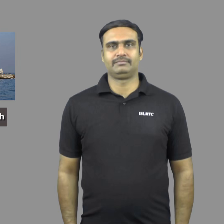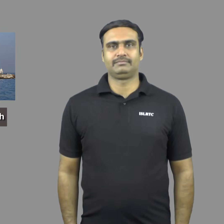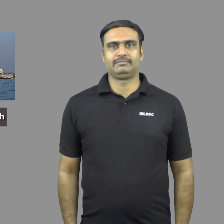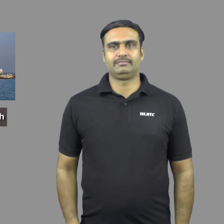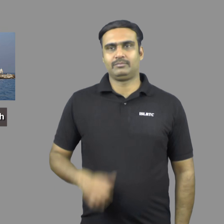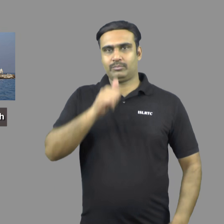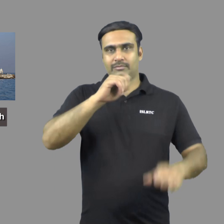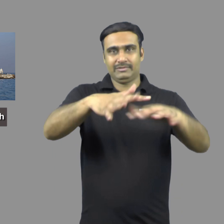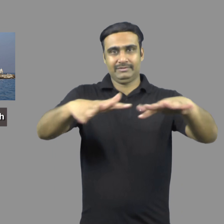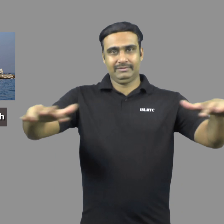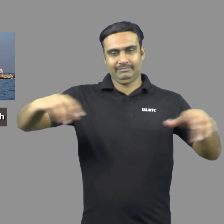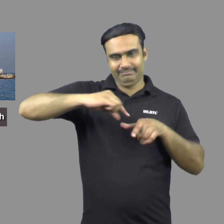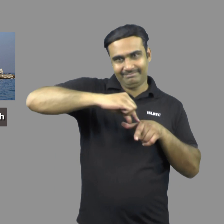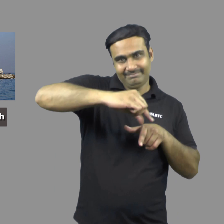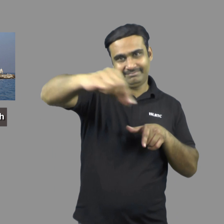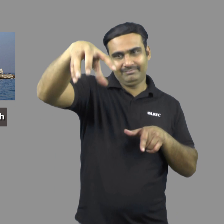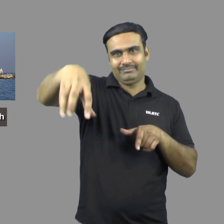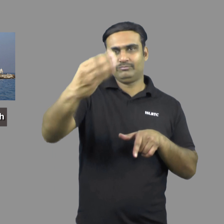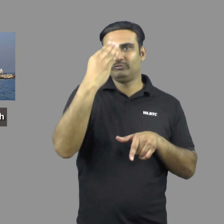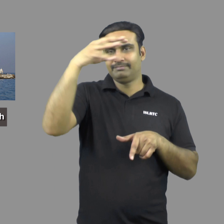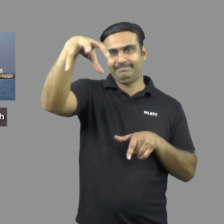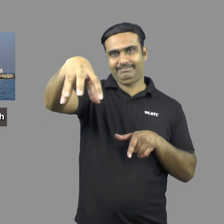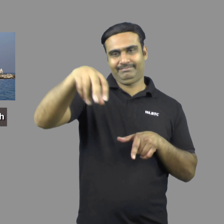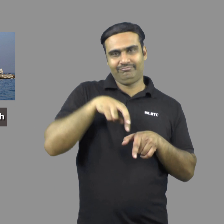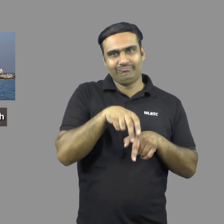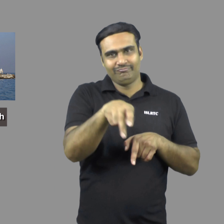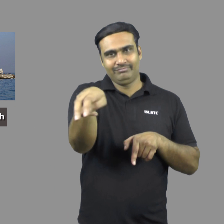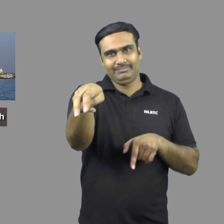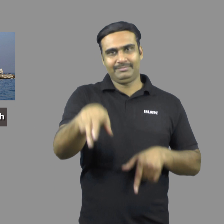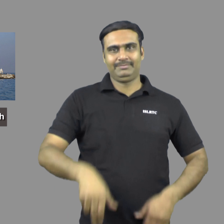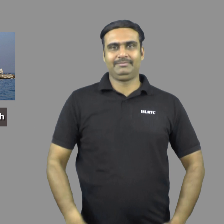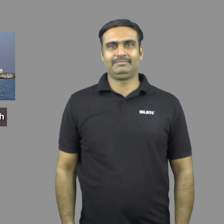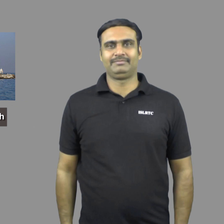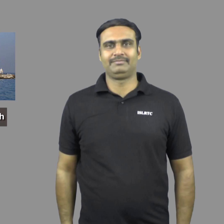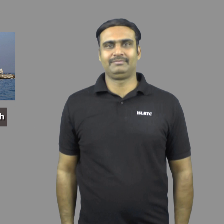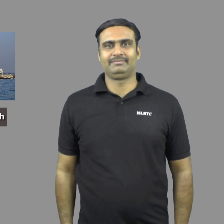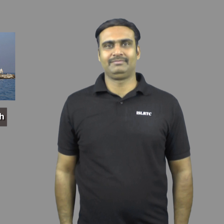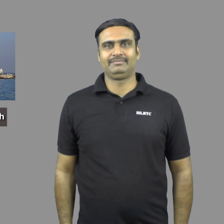Haji Ali Dargah